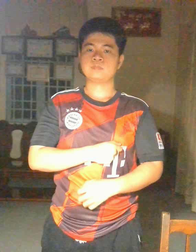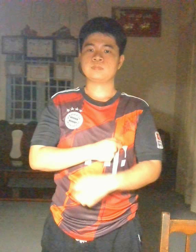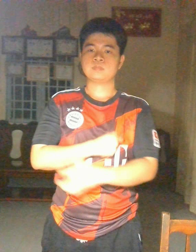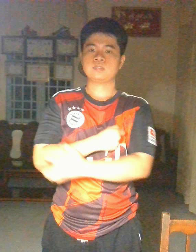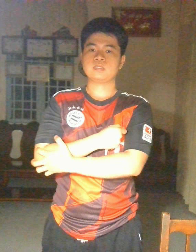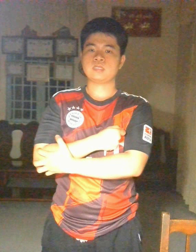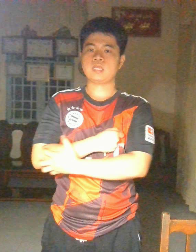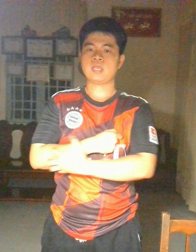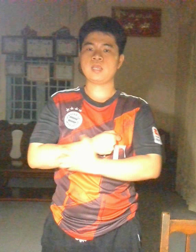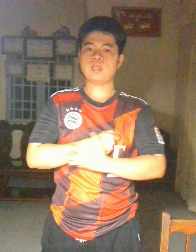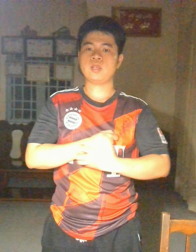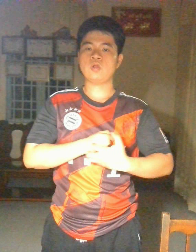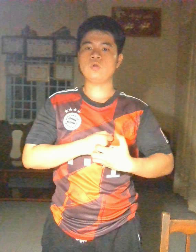ngheo